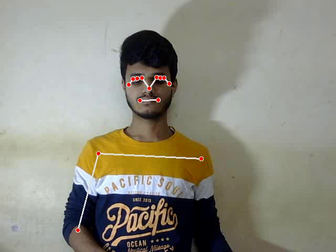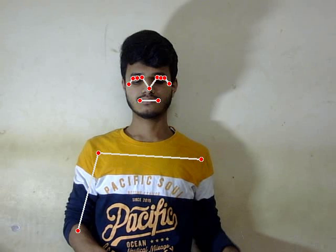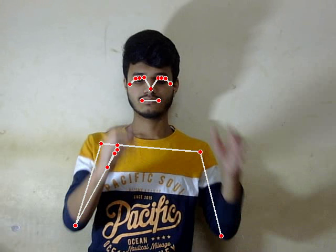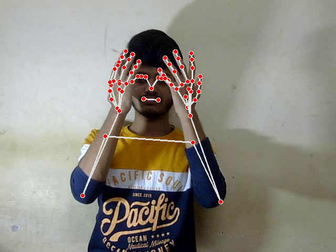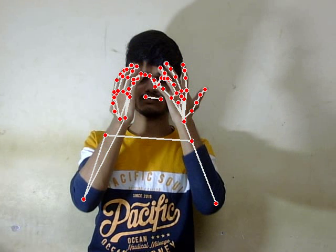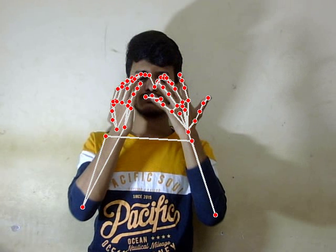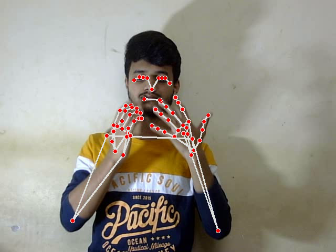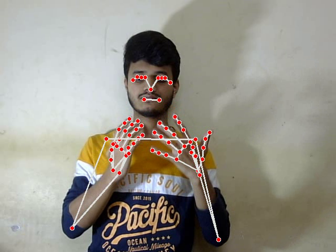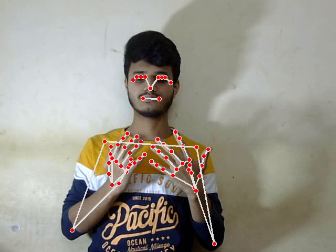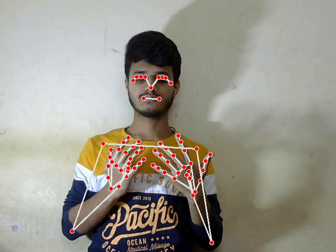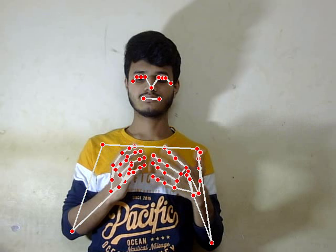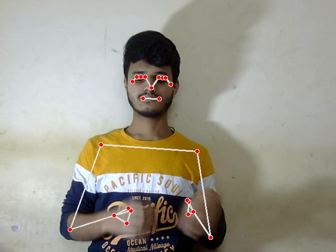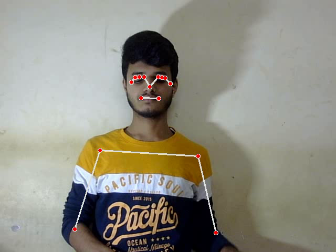sad